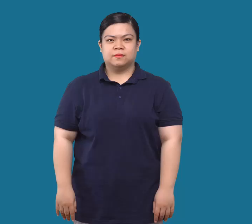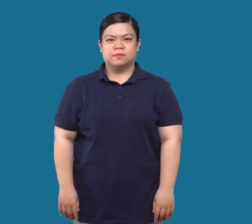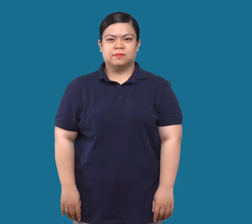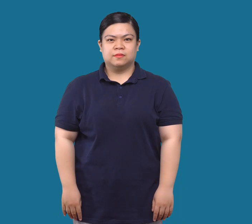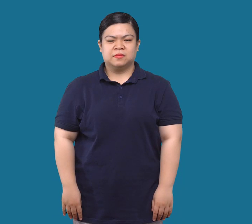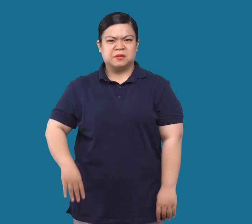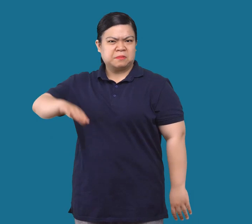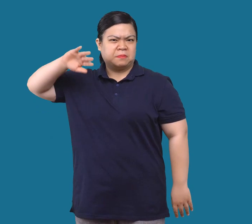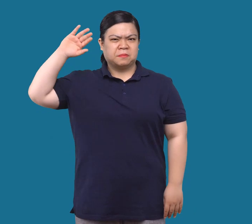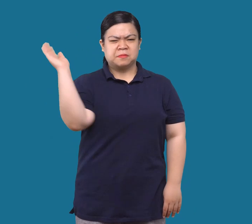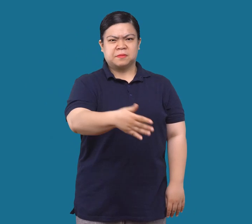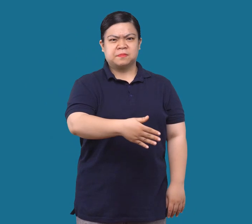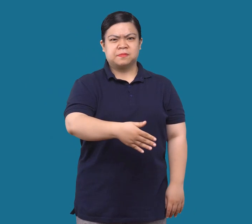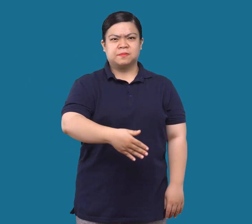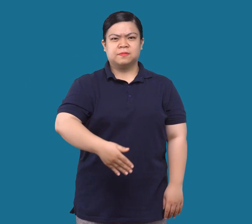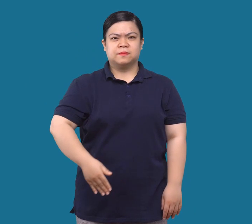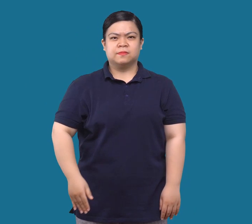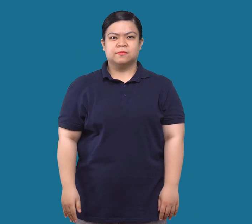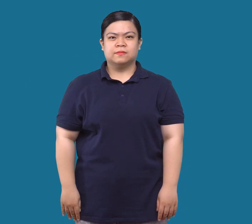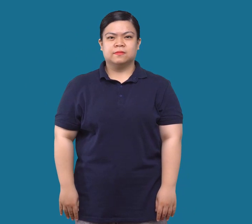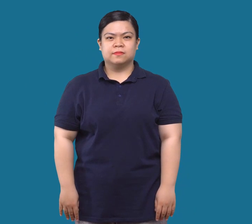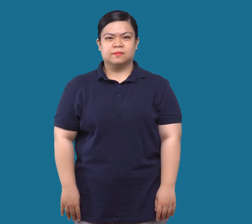tát